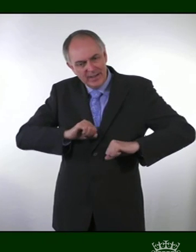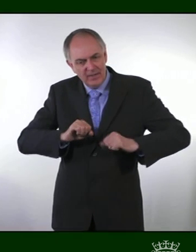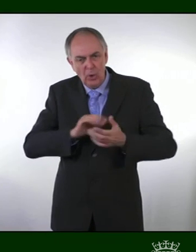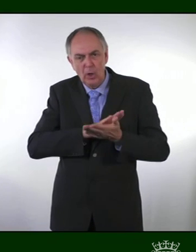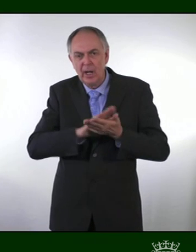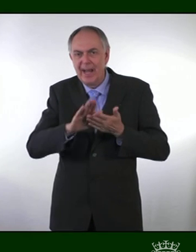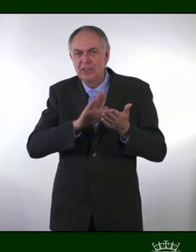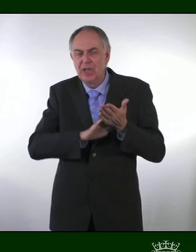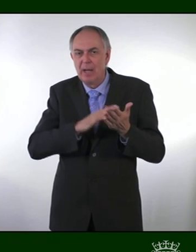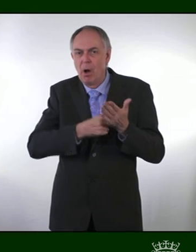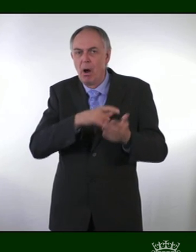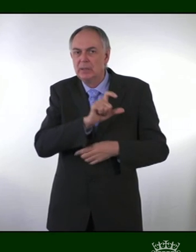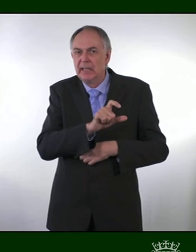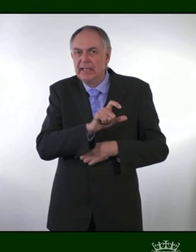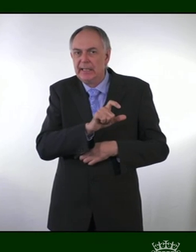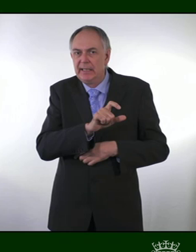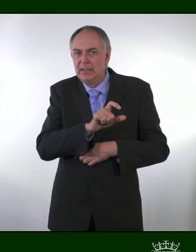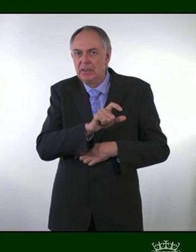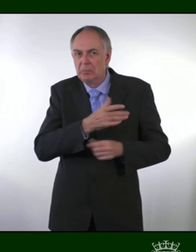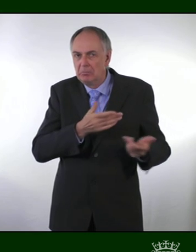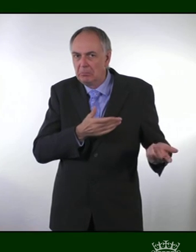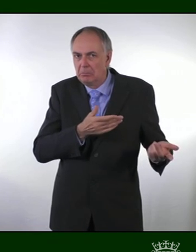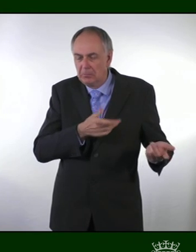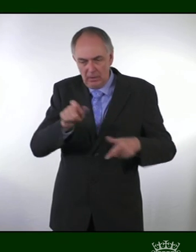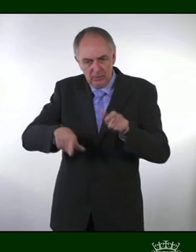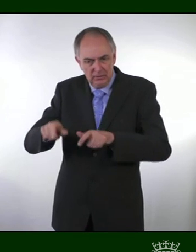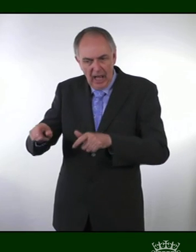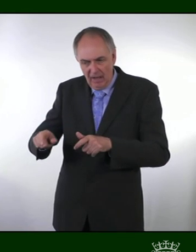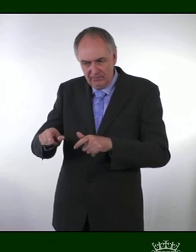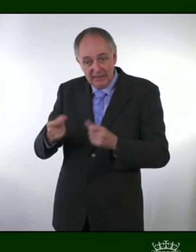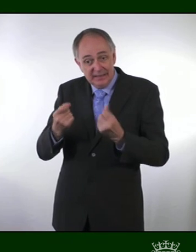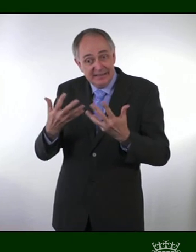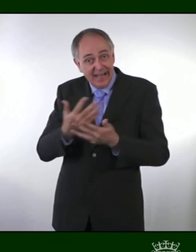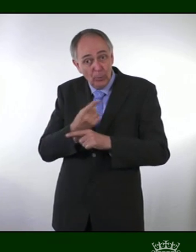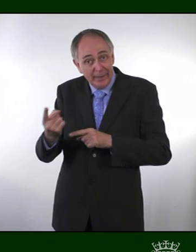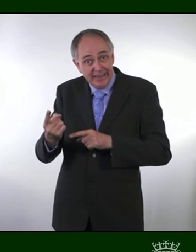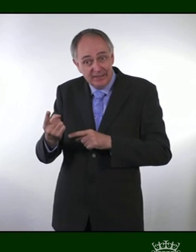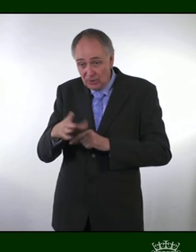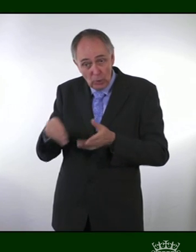The workers could not access benefits and have now been made redundant after 10 weeks of zero income.